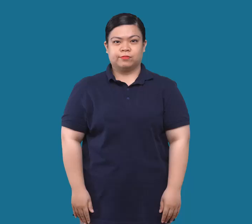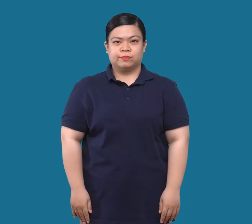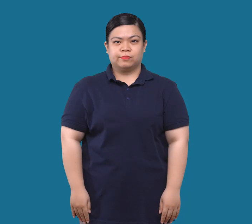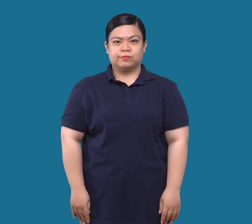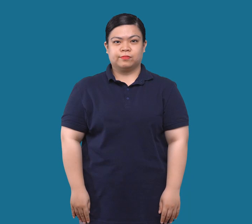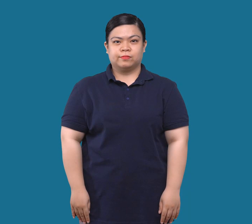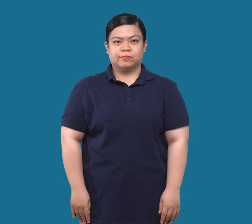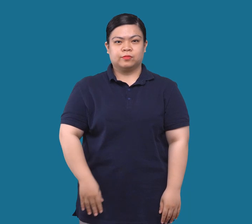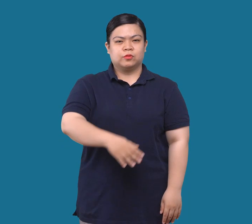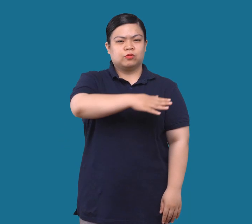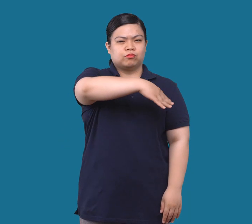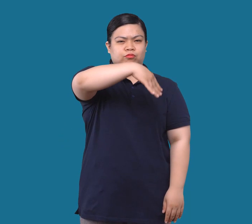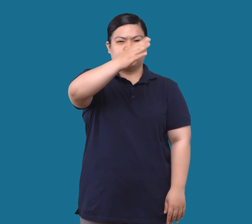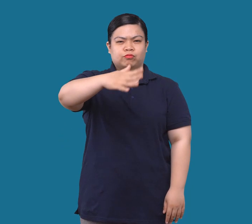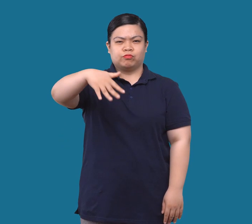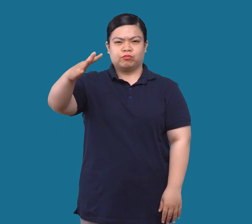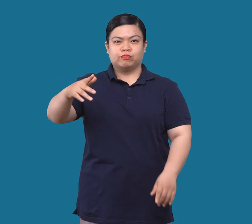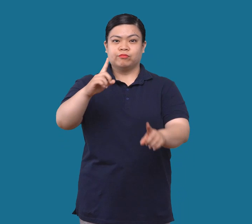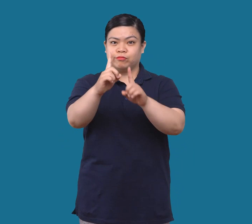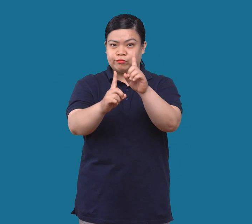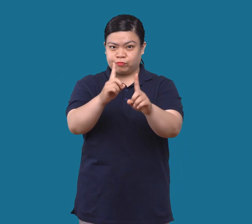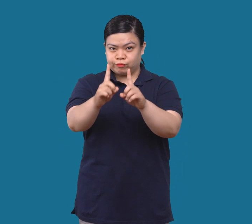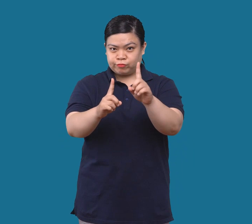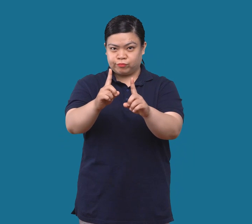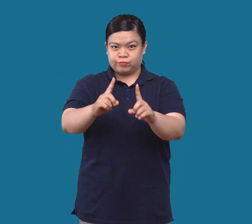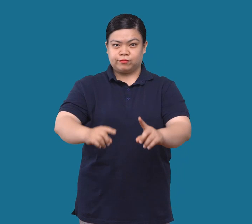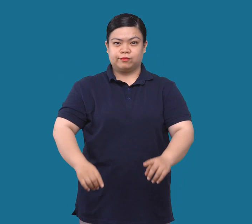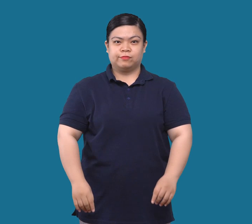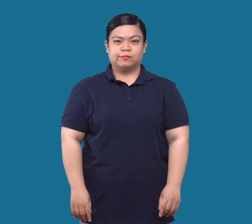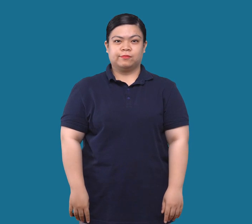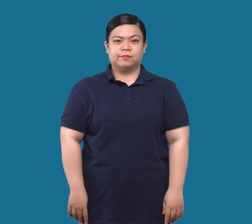rừng núi